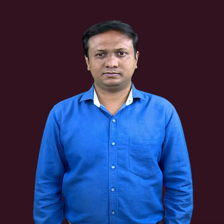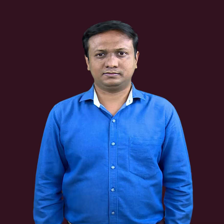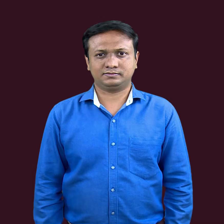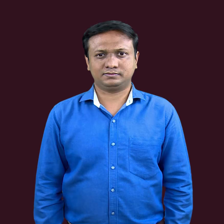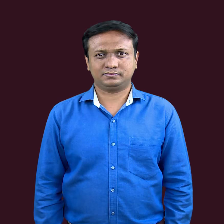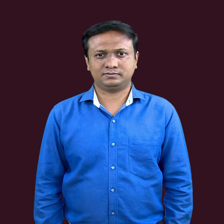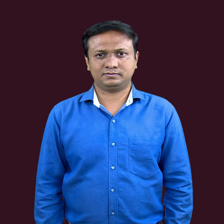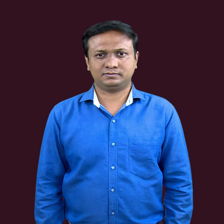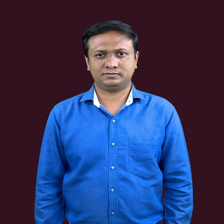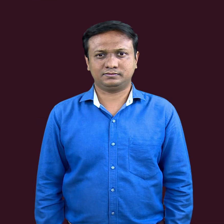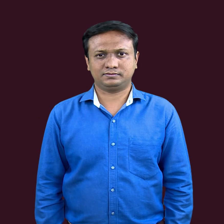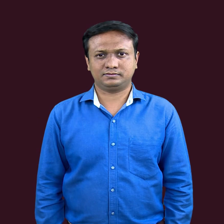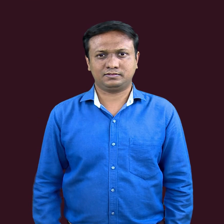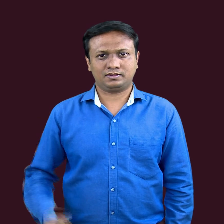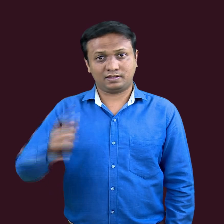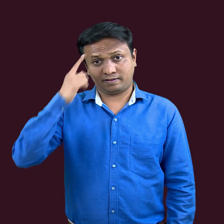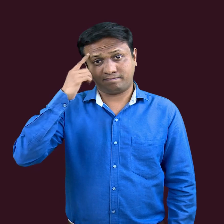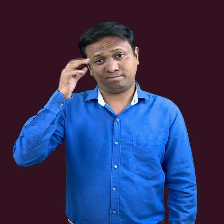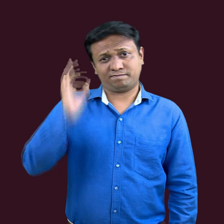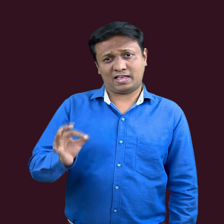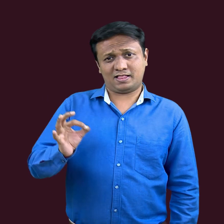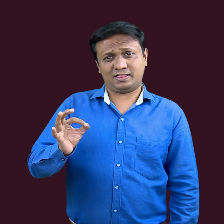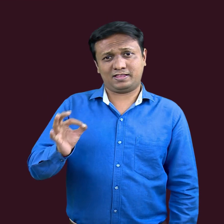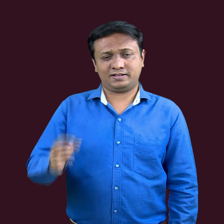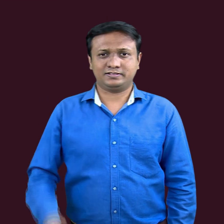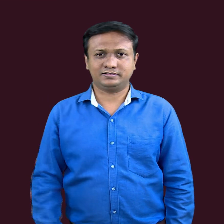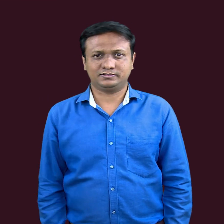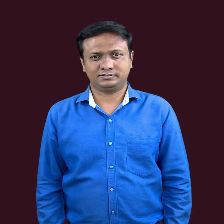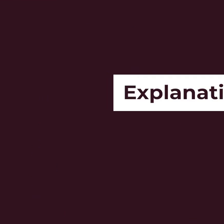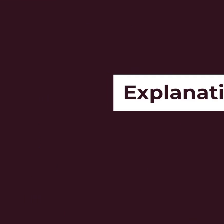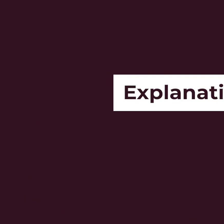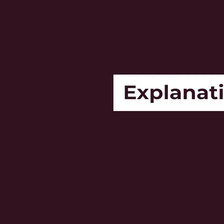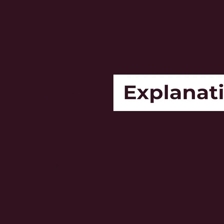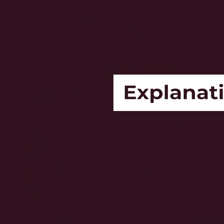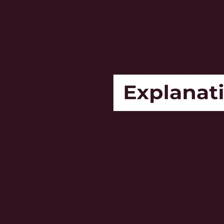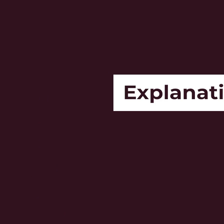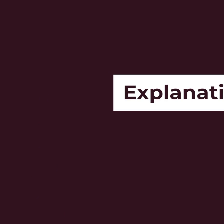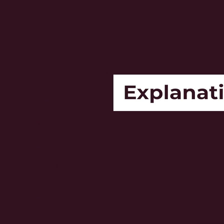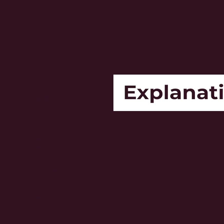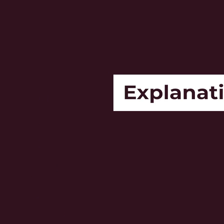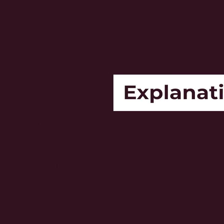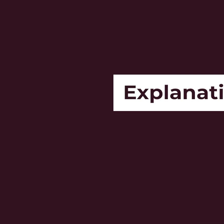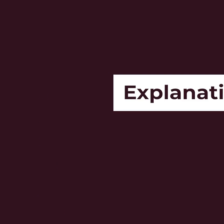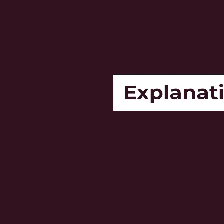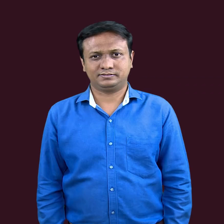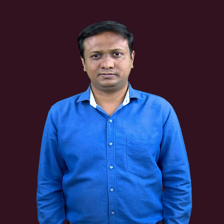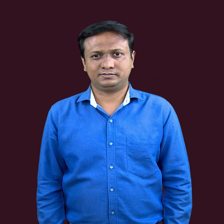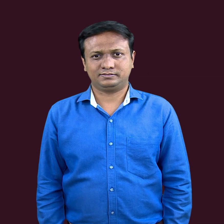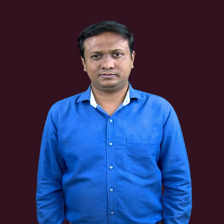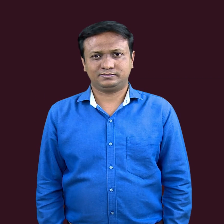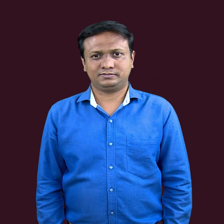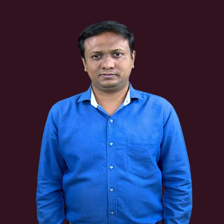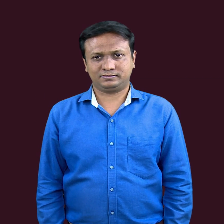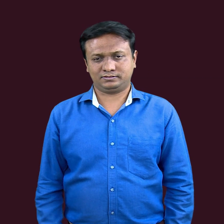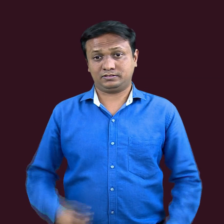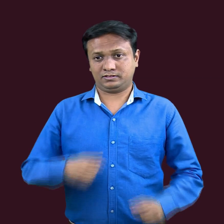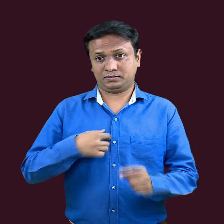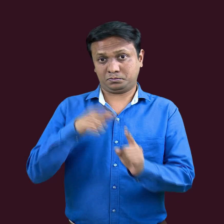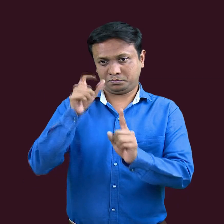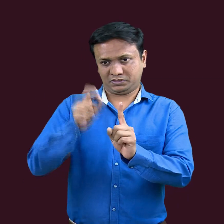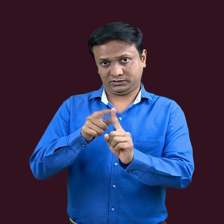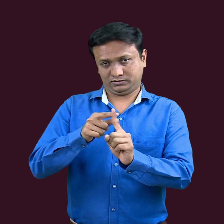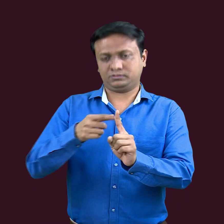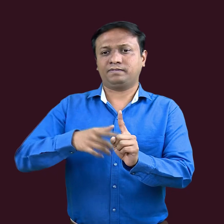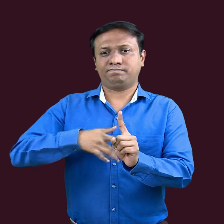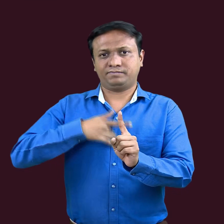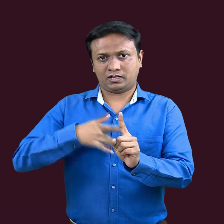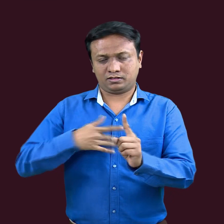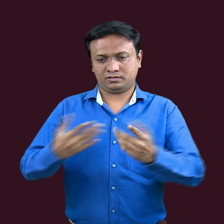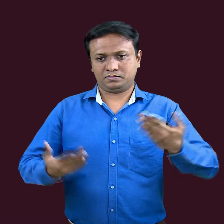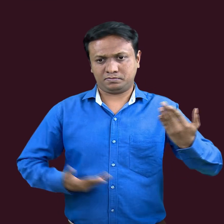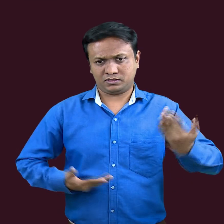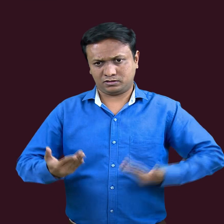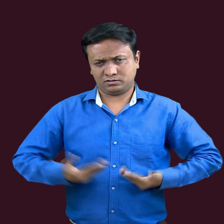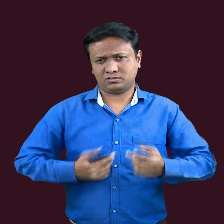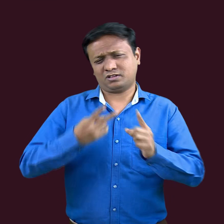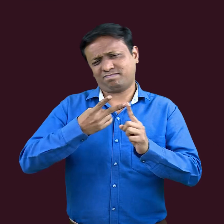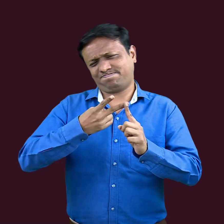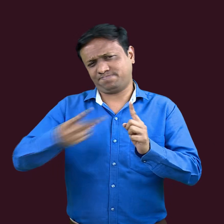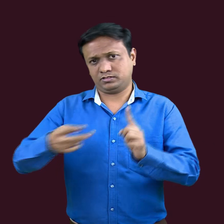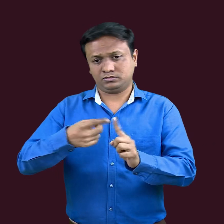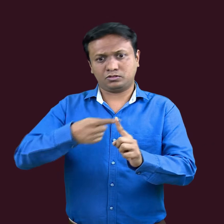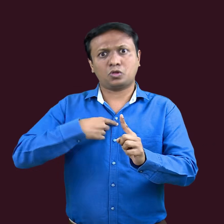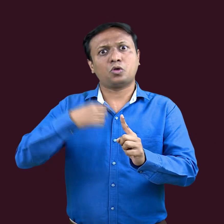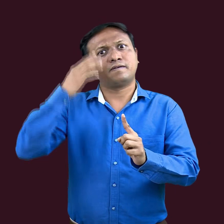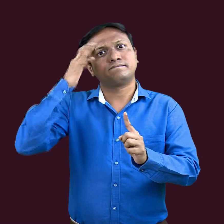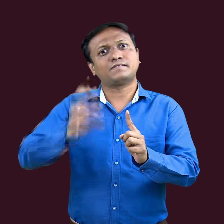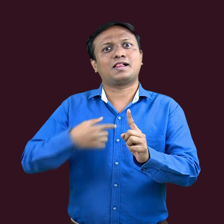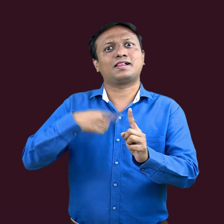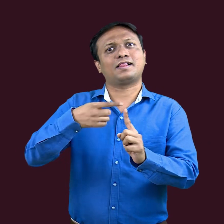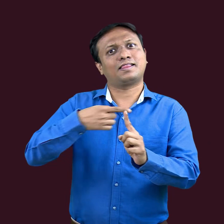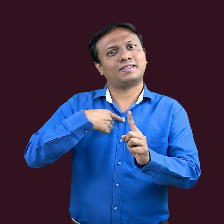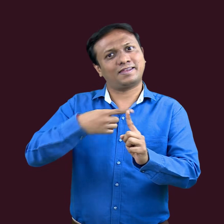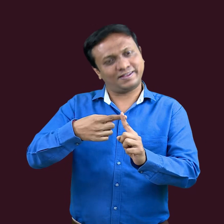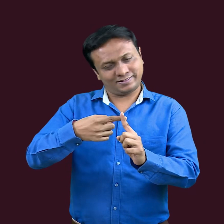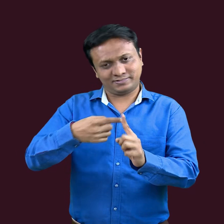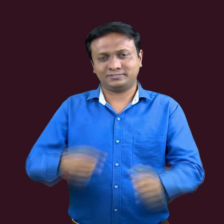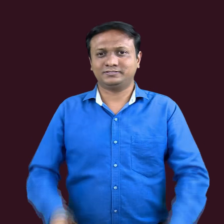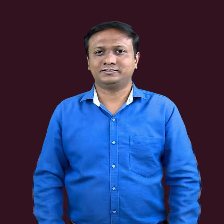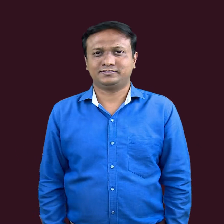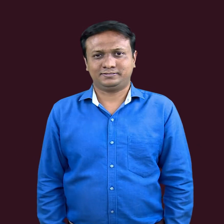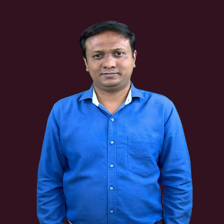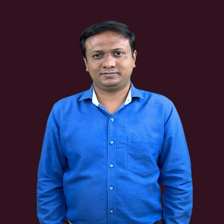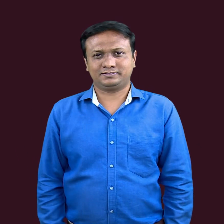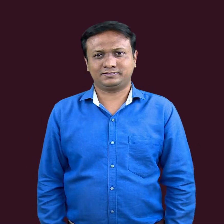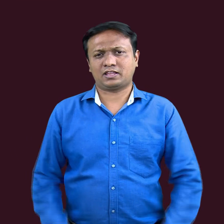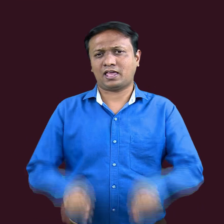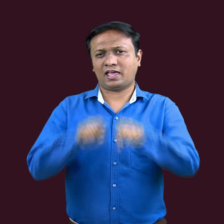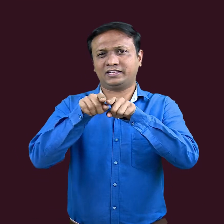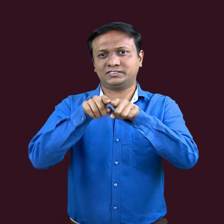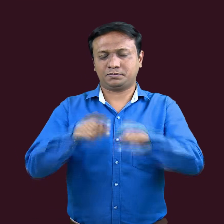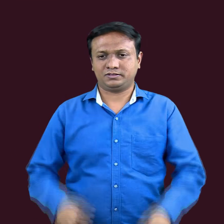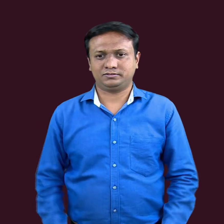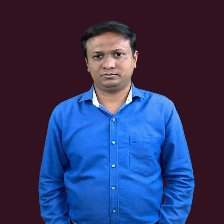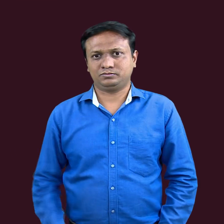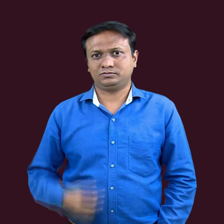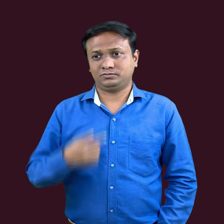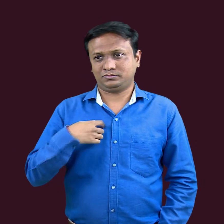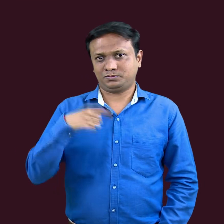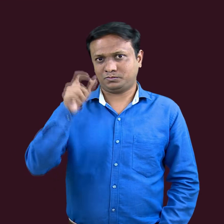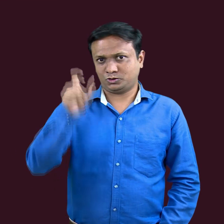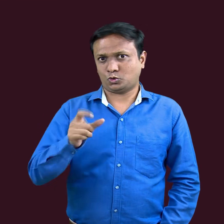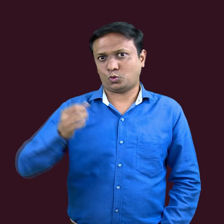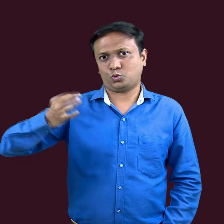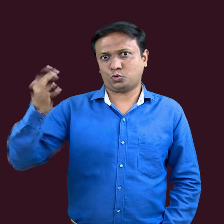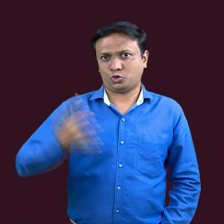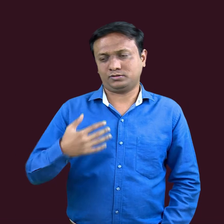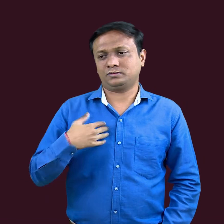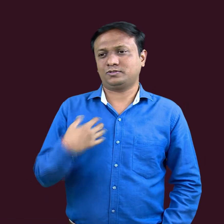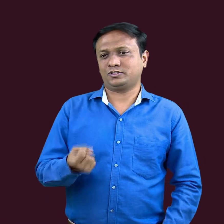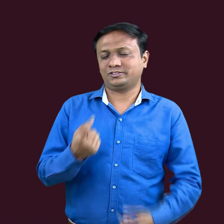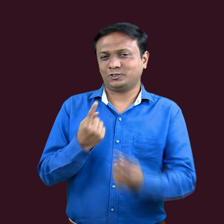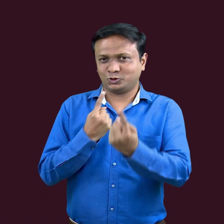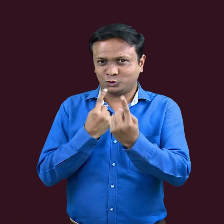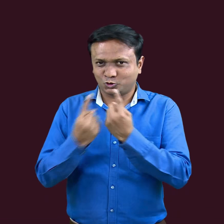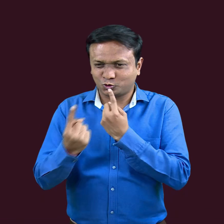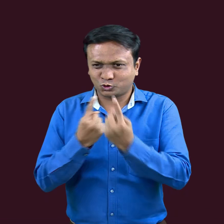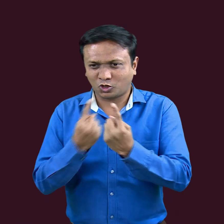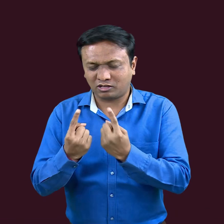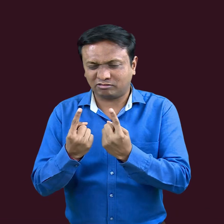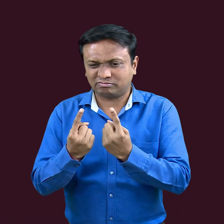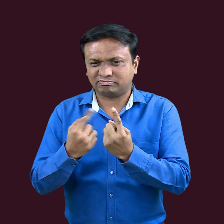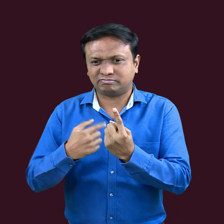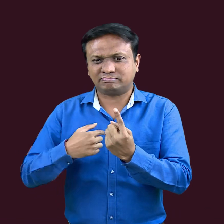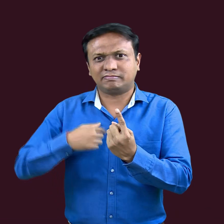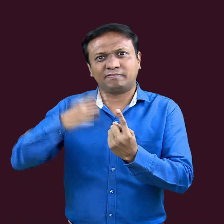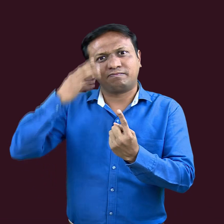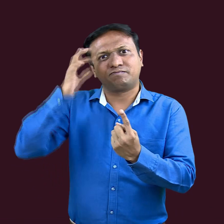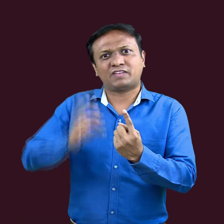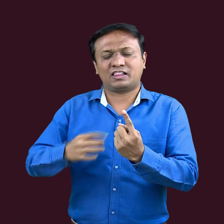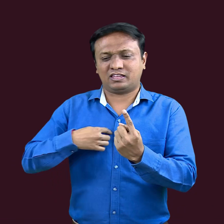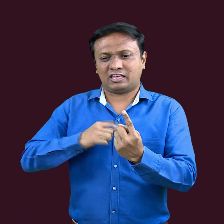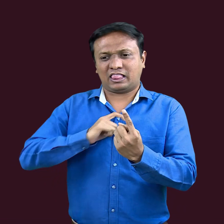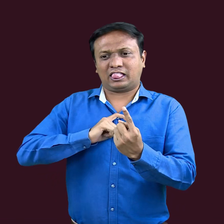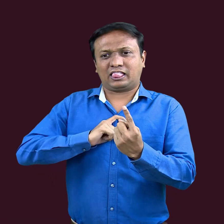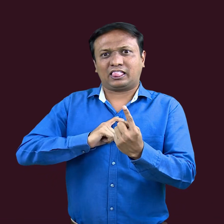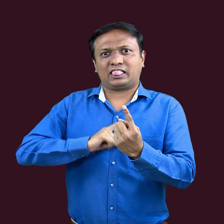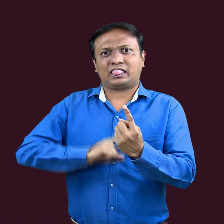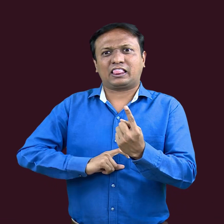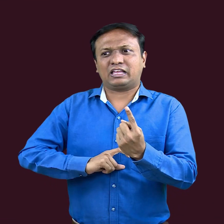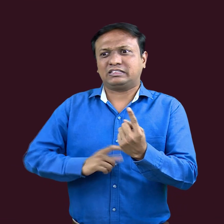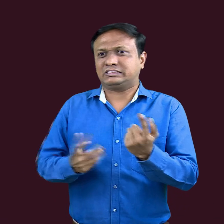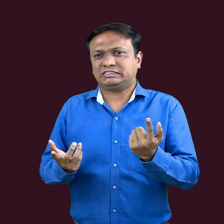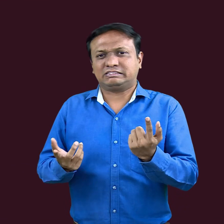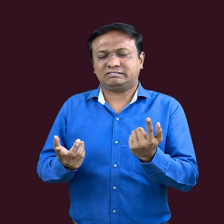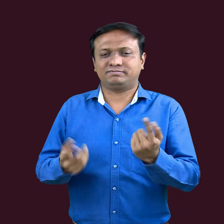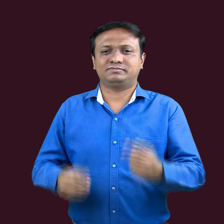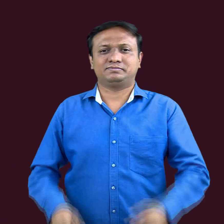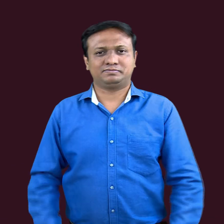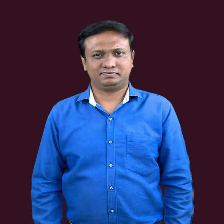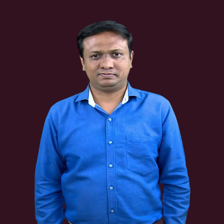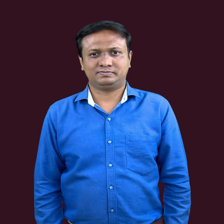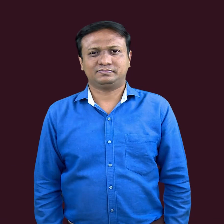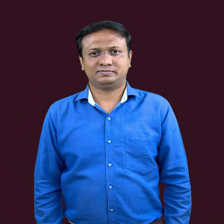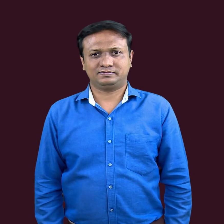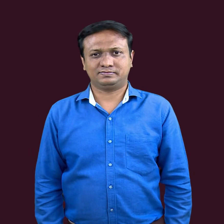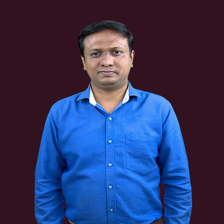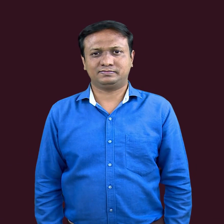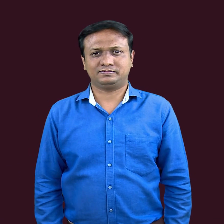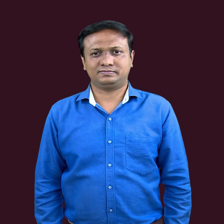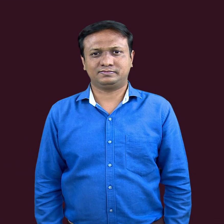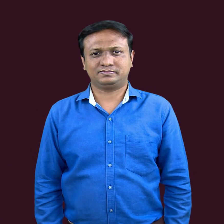Aware